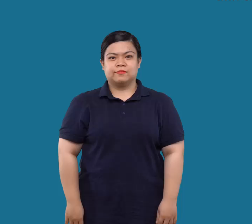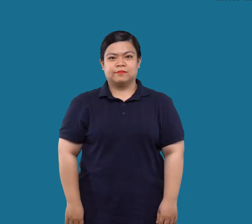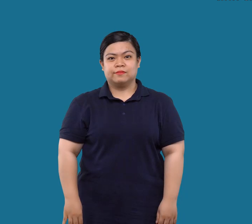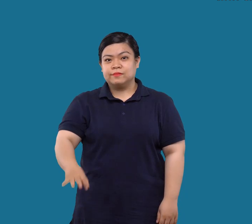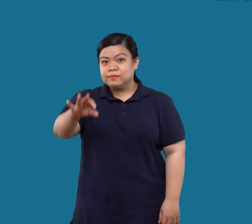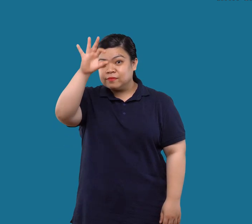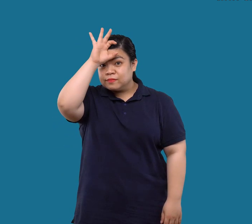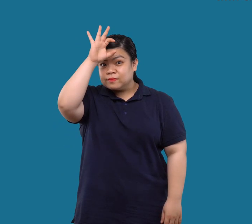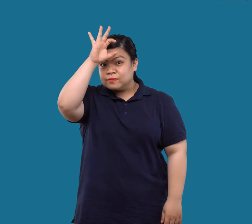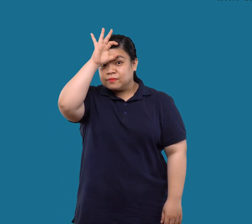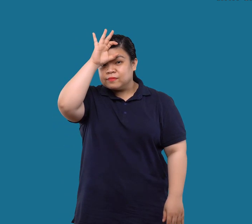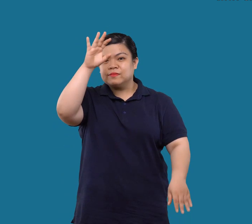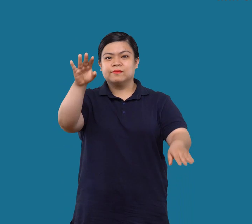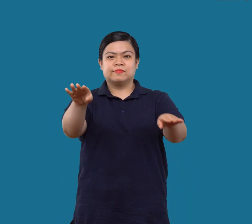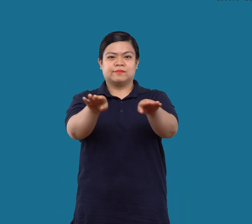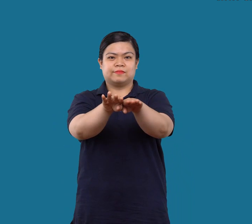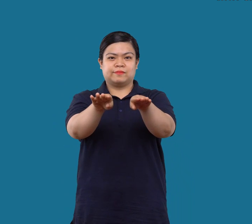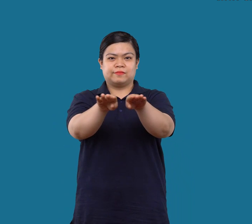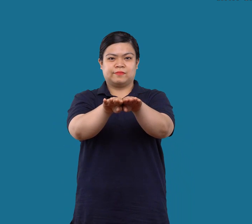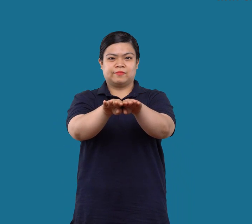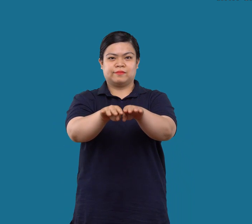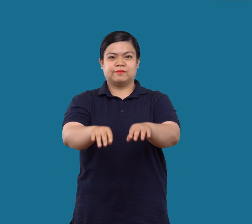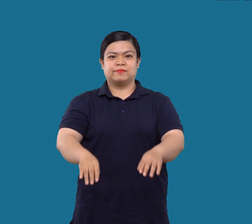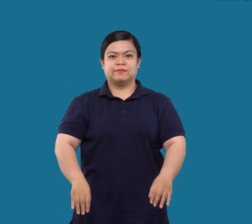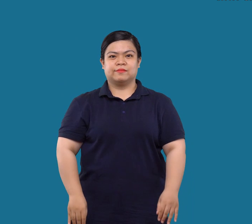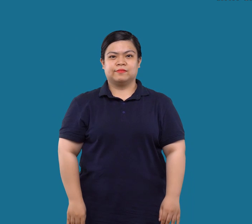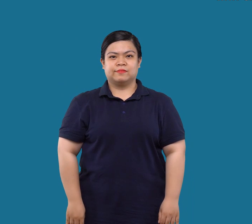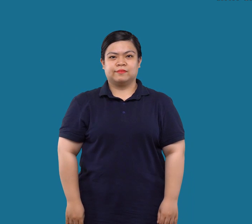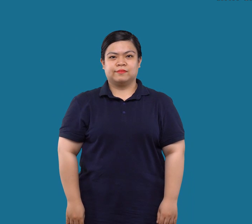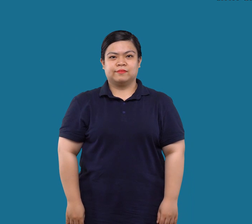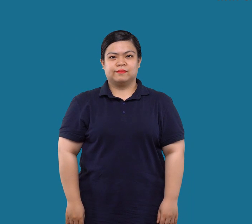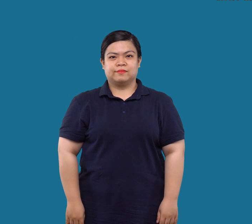tính chất bằng nhau